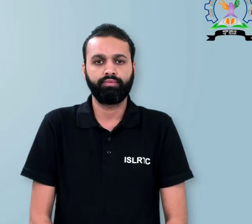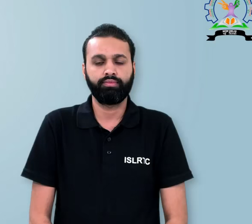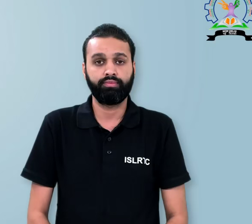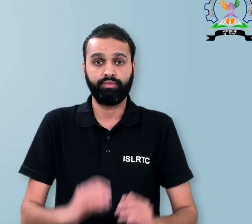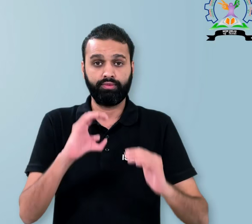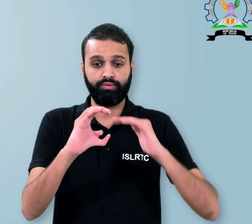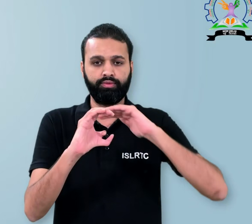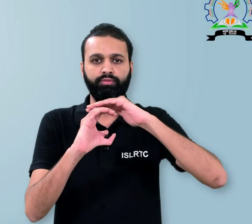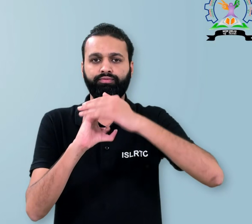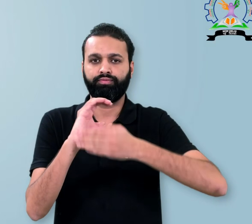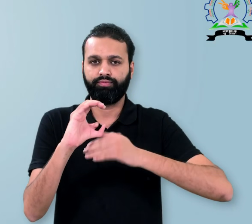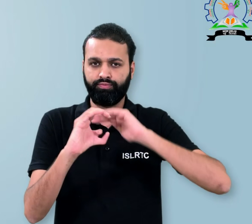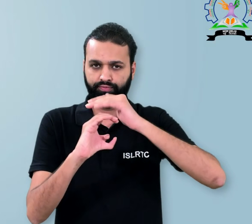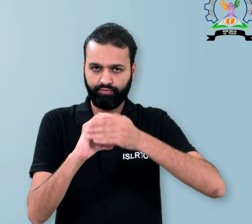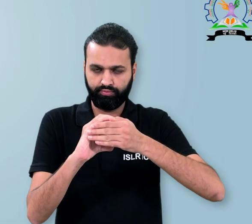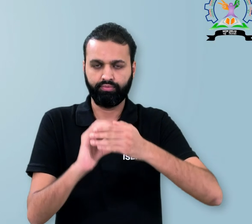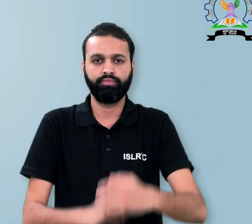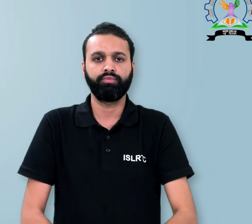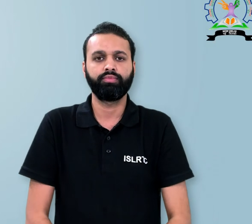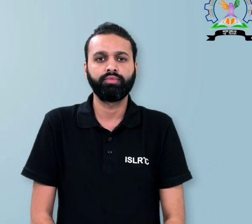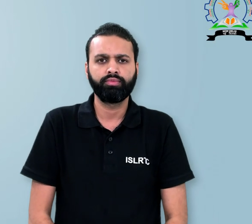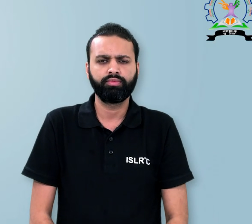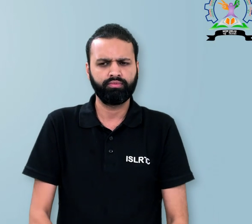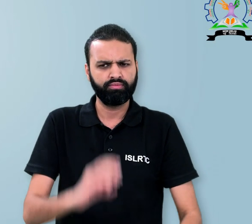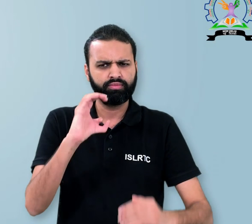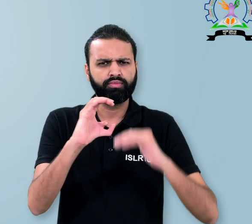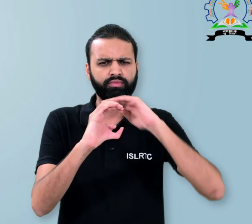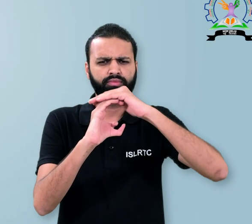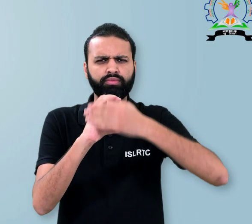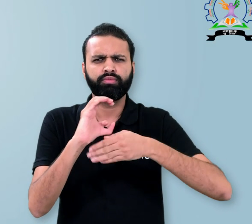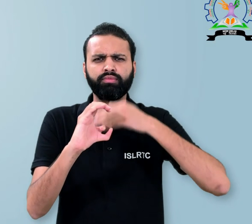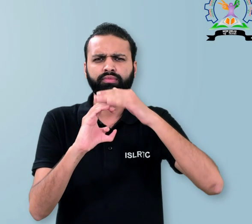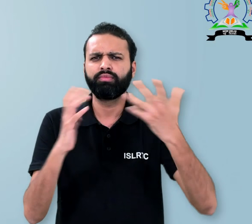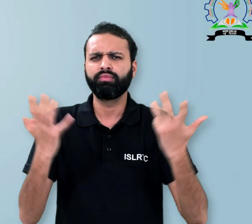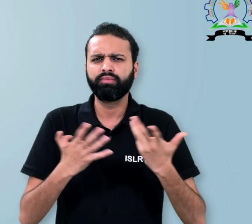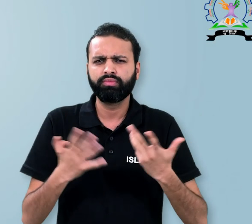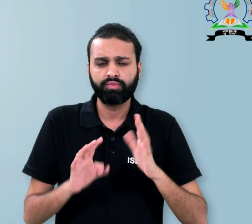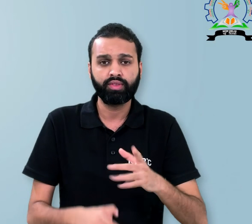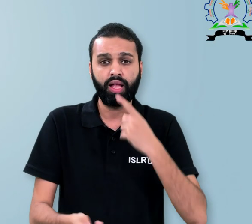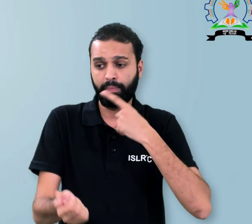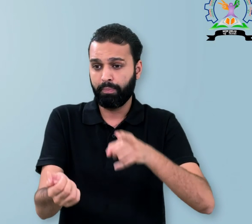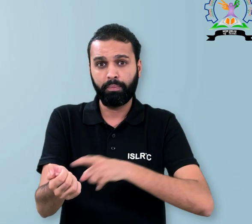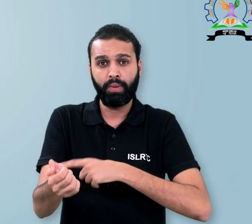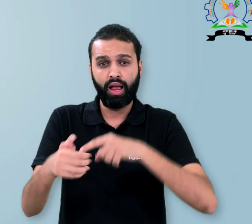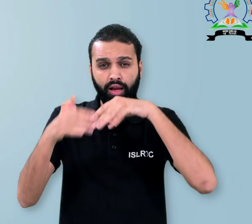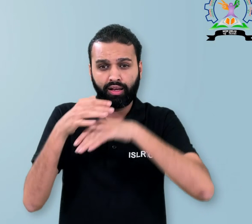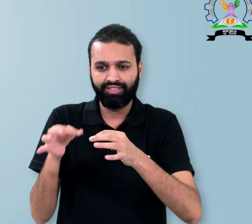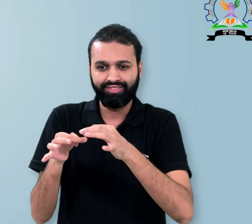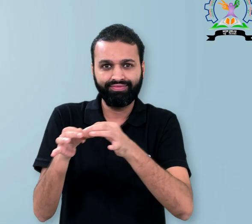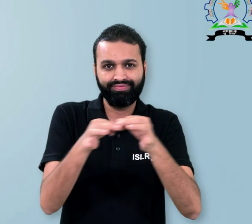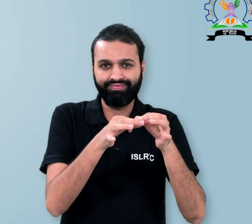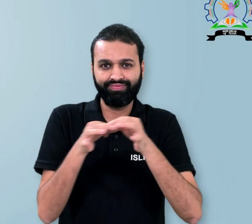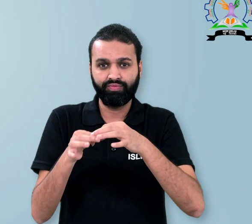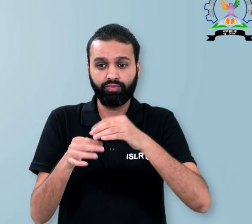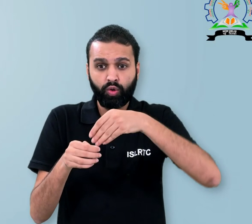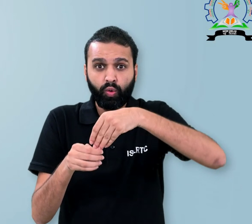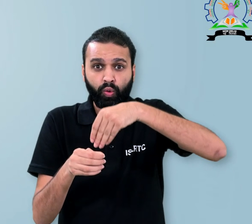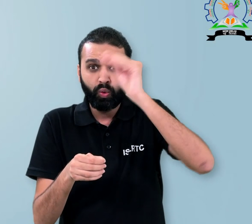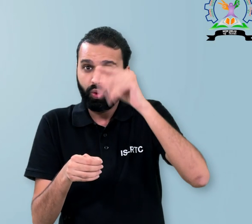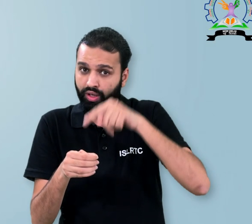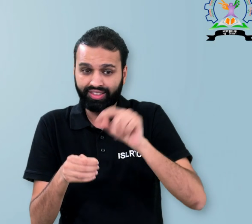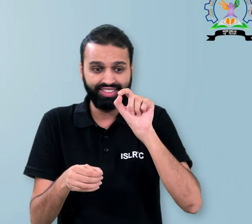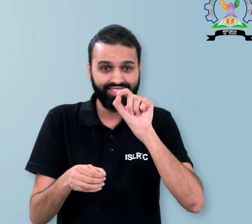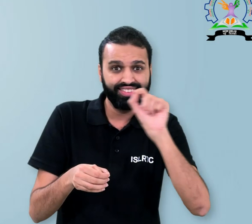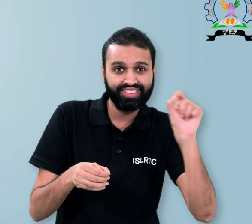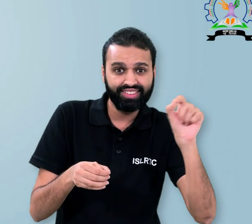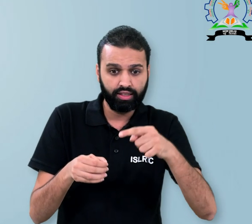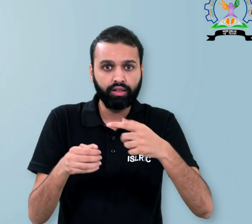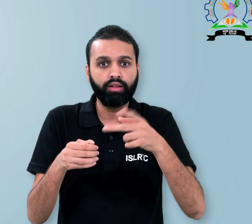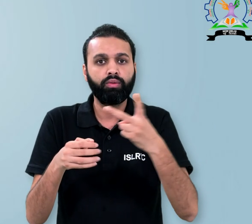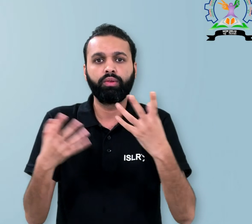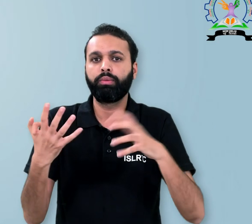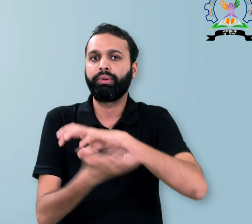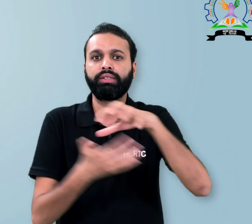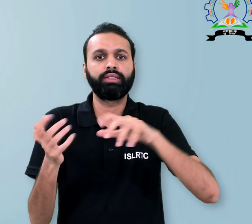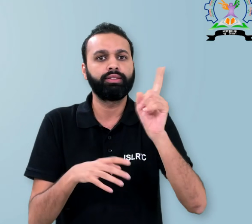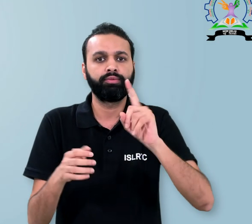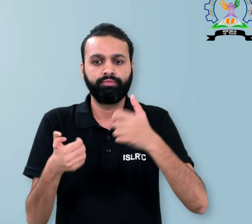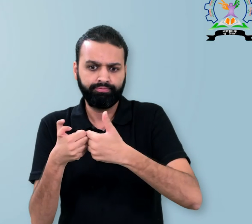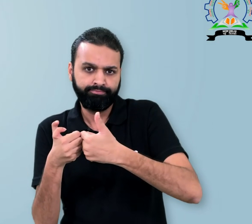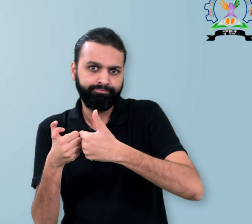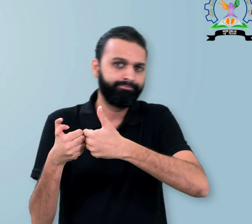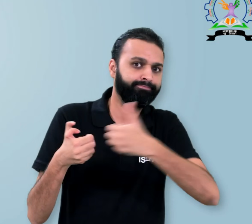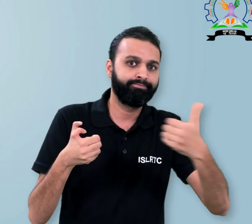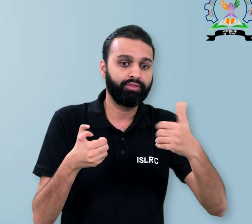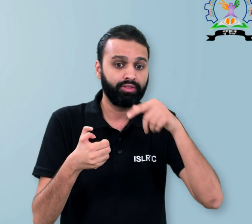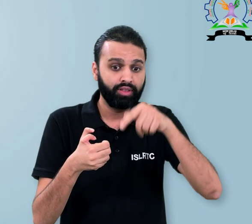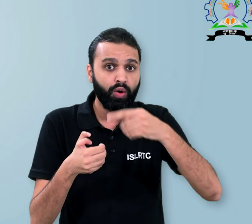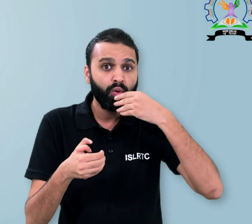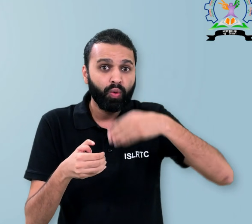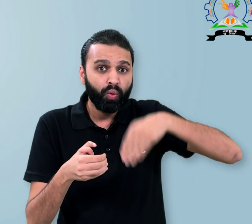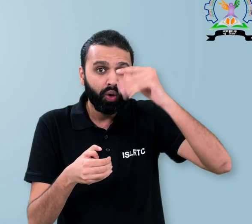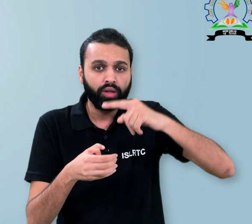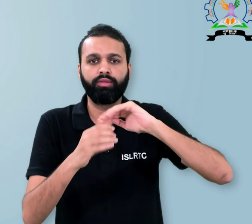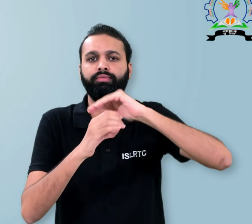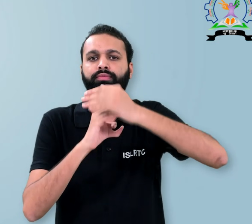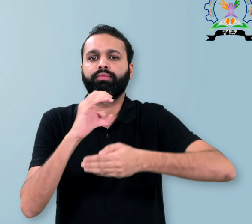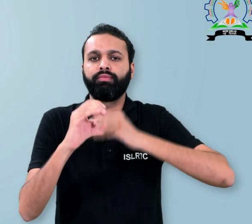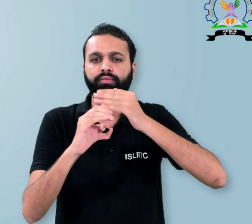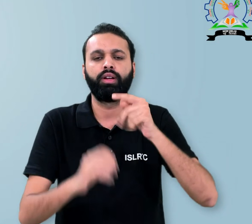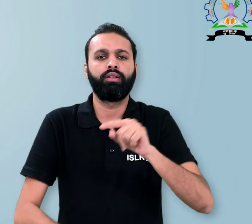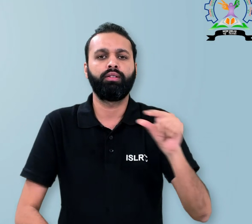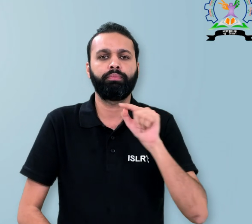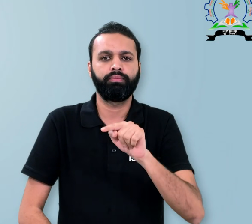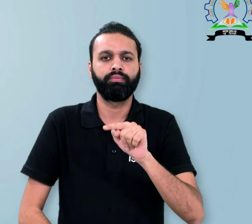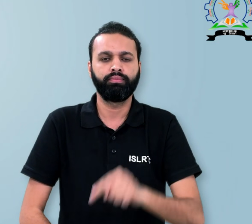Plasma Membrane The plasma membrane (cell membrane) is the membrane found in all cells that separates the interior of the cell from the outside environment.